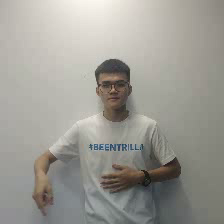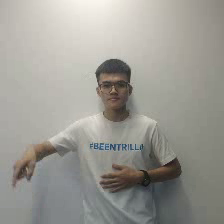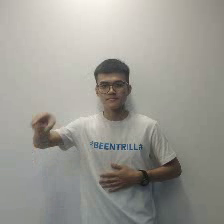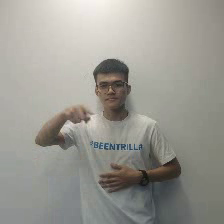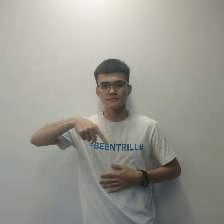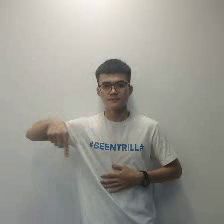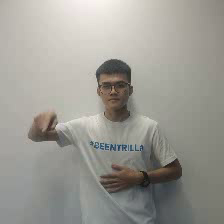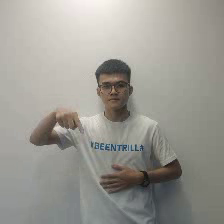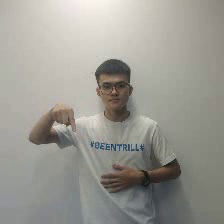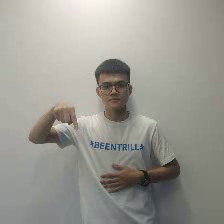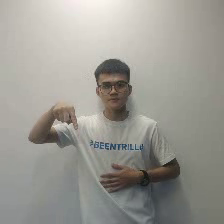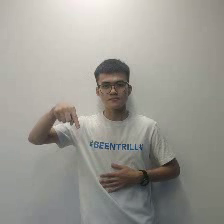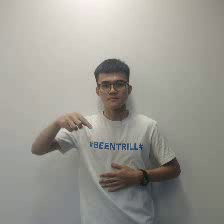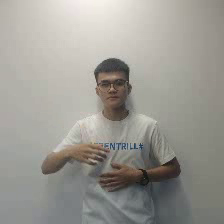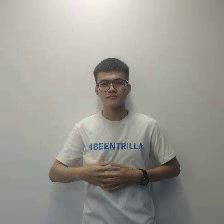Chúng ta